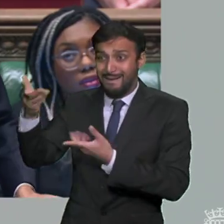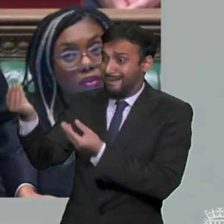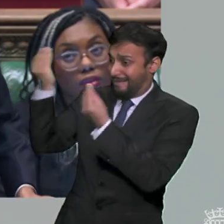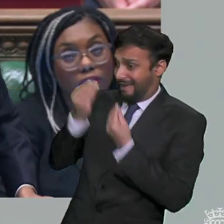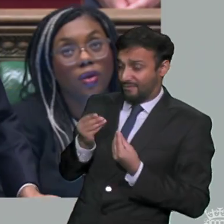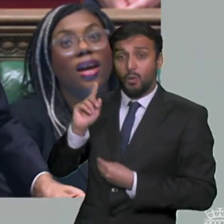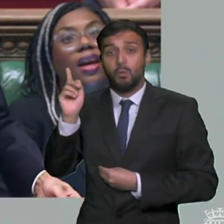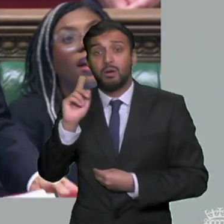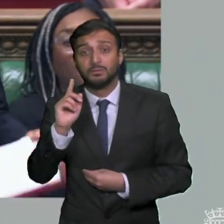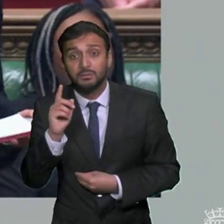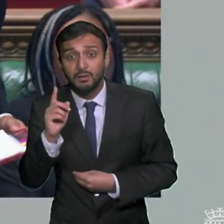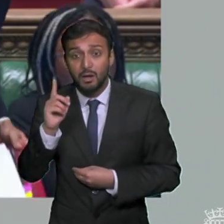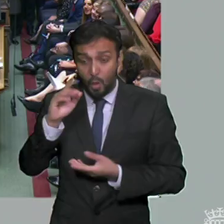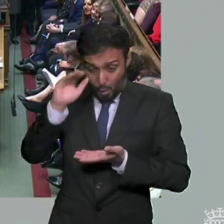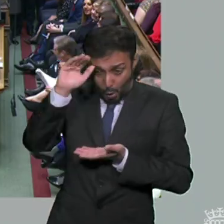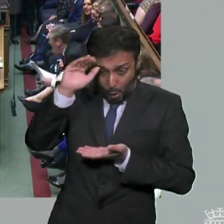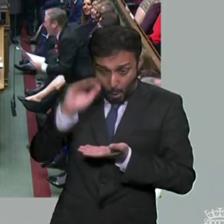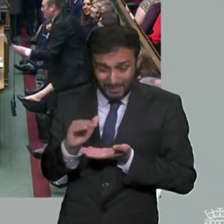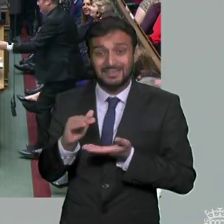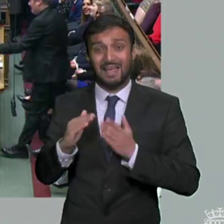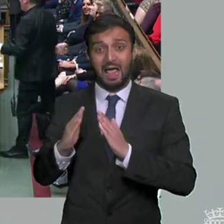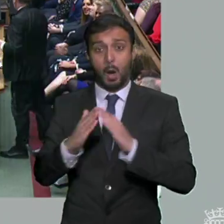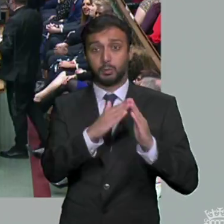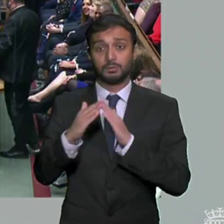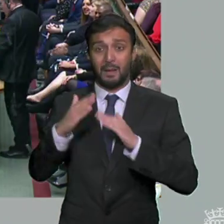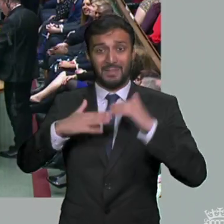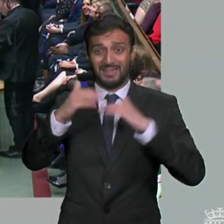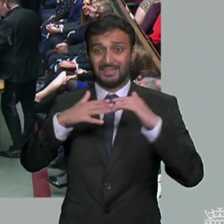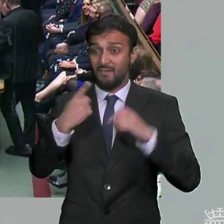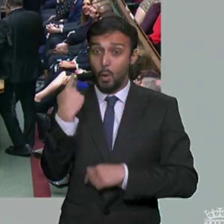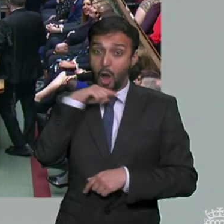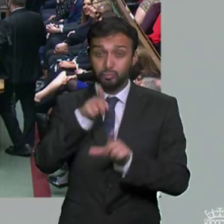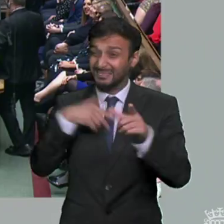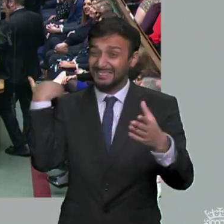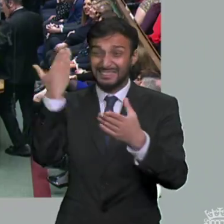What did we inherit? The lowest level of house building in a century.